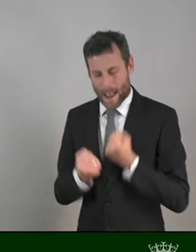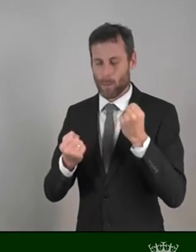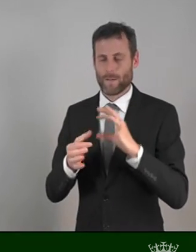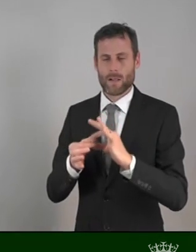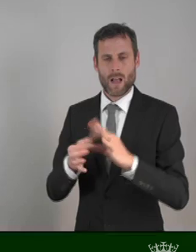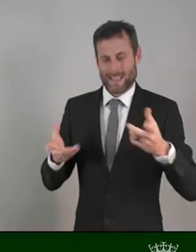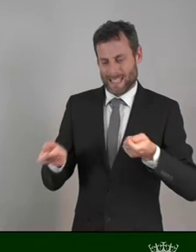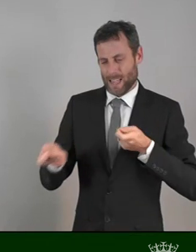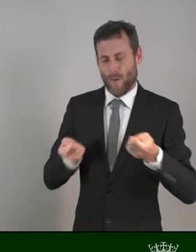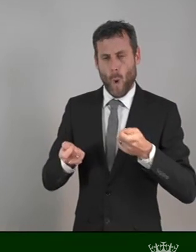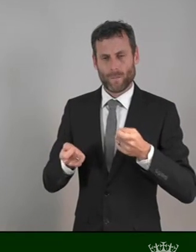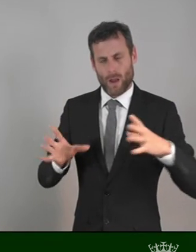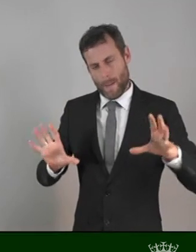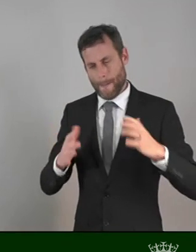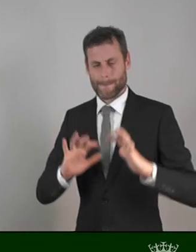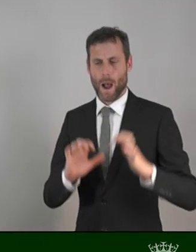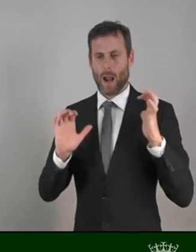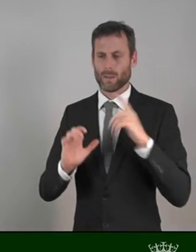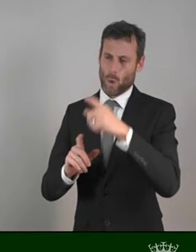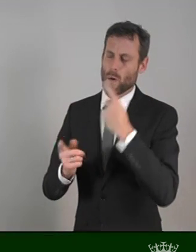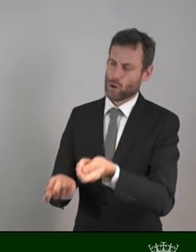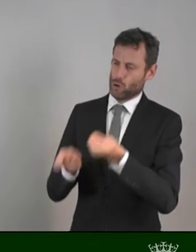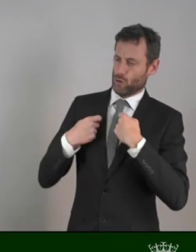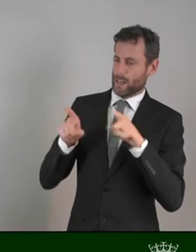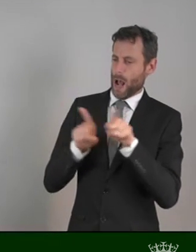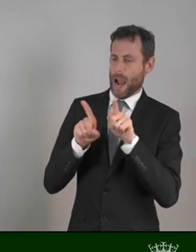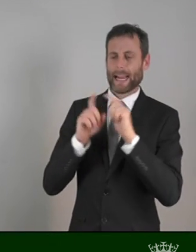We were told we would be an equal partner in the family of nations.